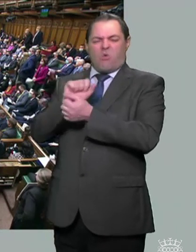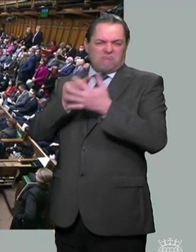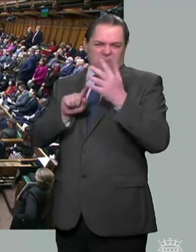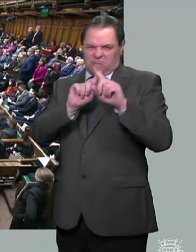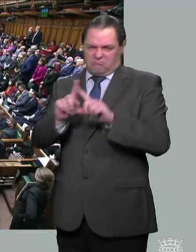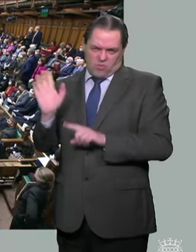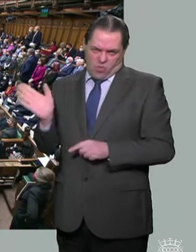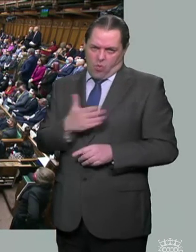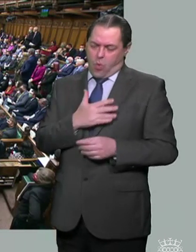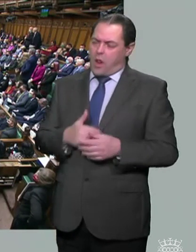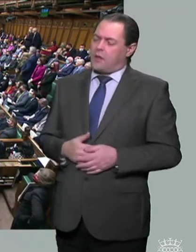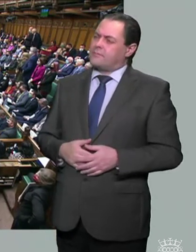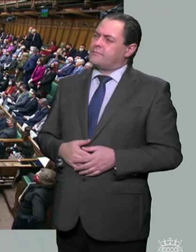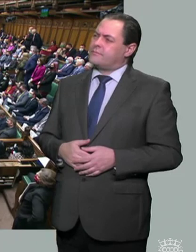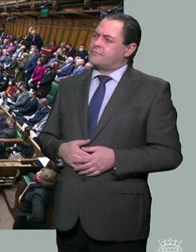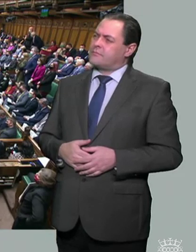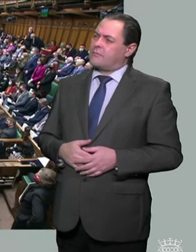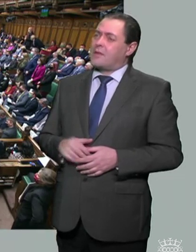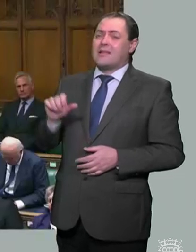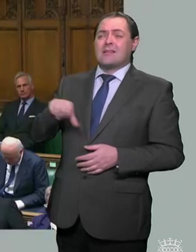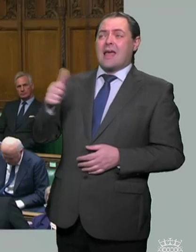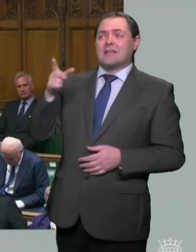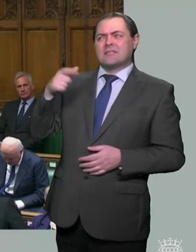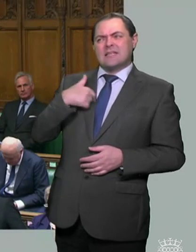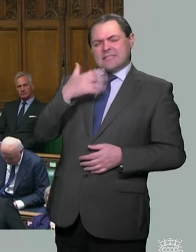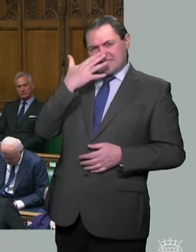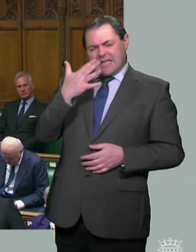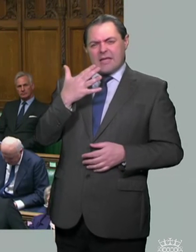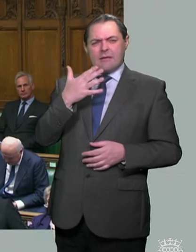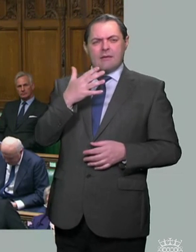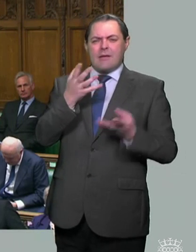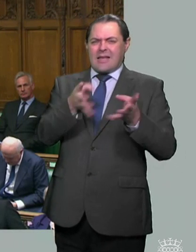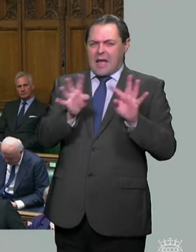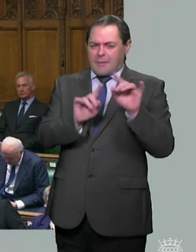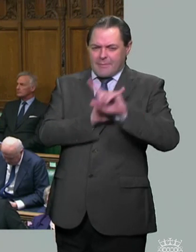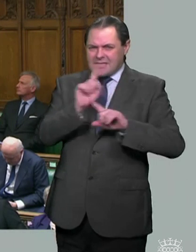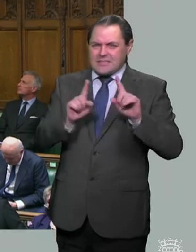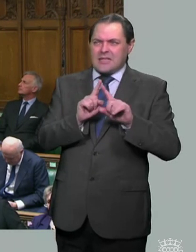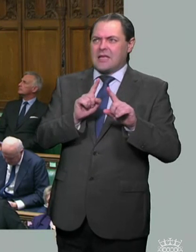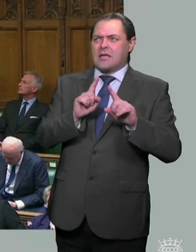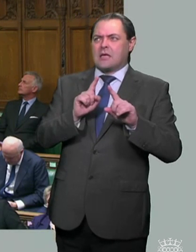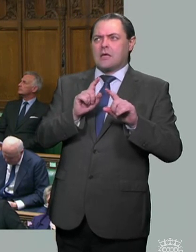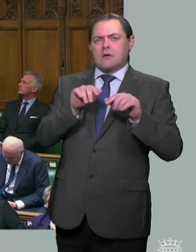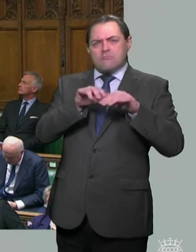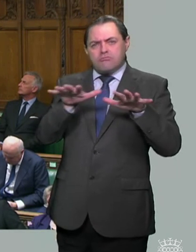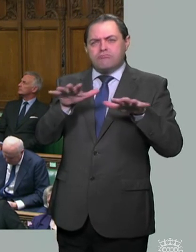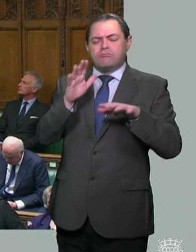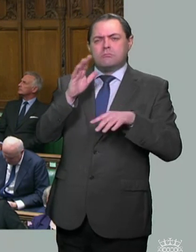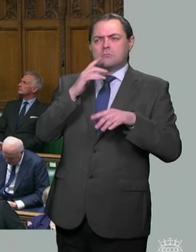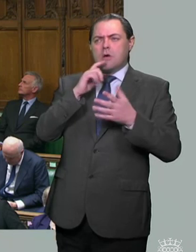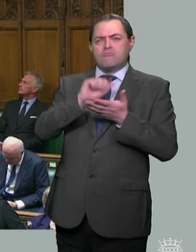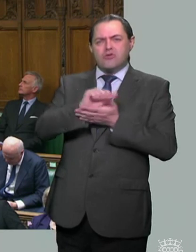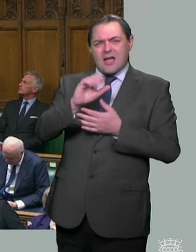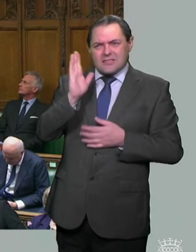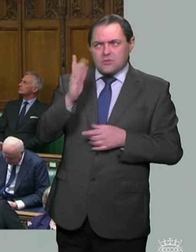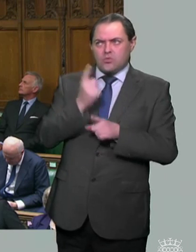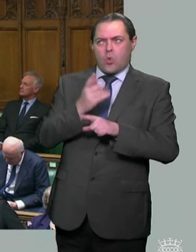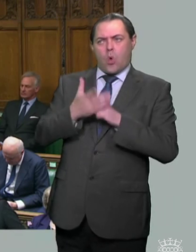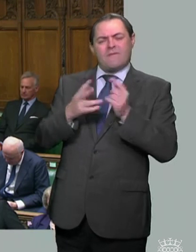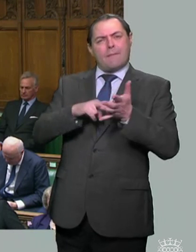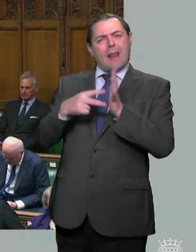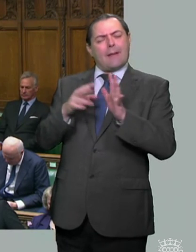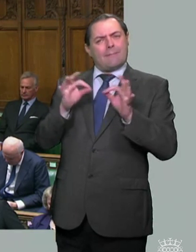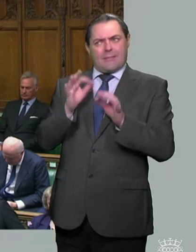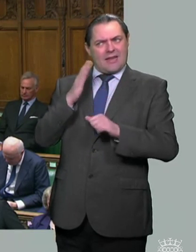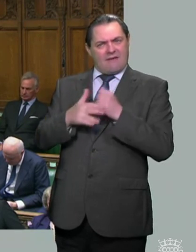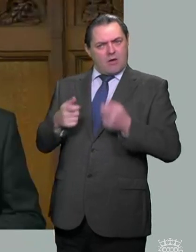There are media reports of a Cabinet meeting and press conference this afternoon to initiate covid winter plan B without reference to this House.